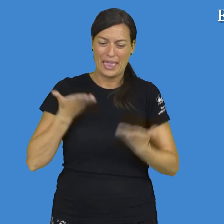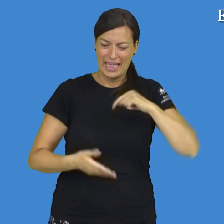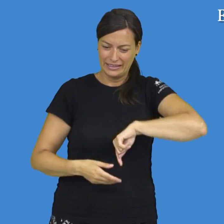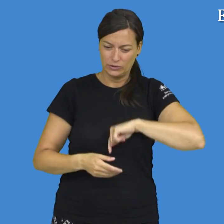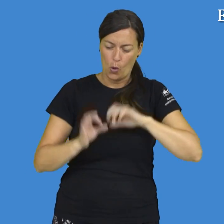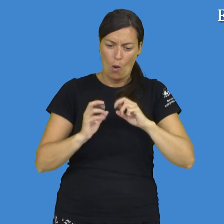sentir